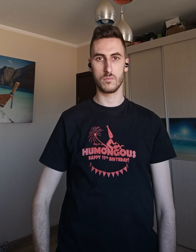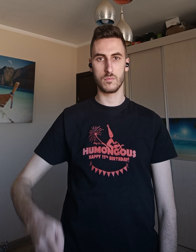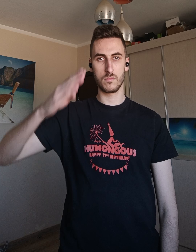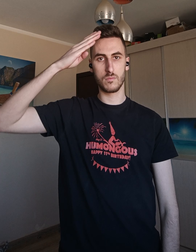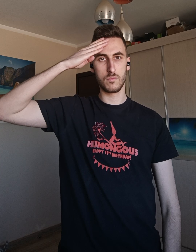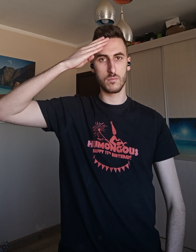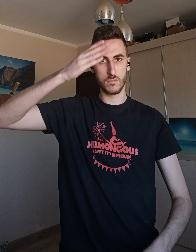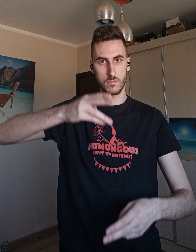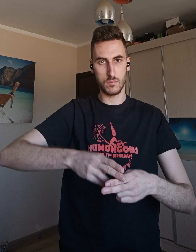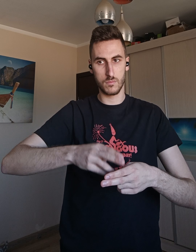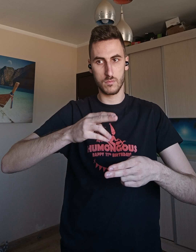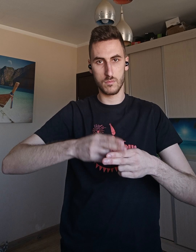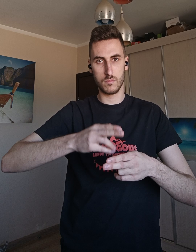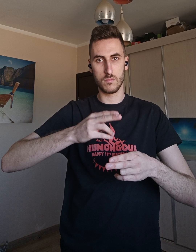חולה